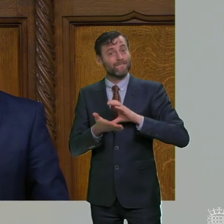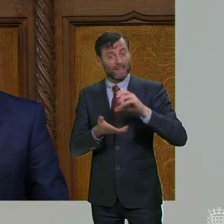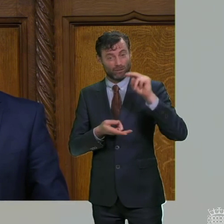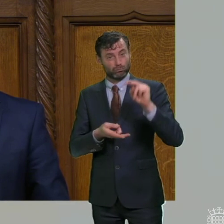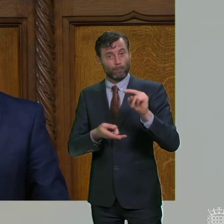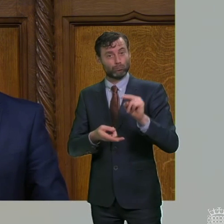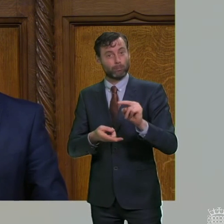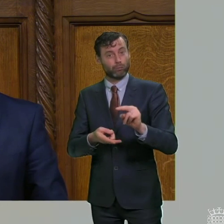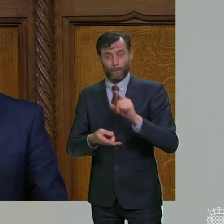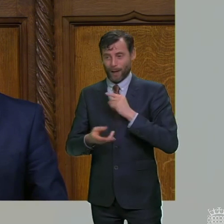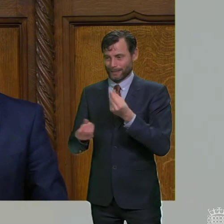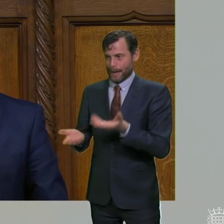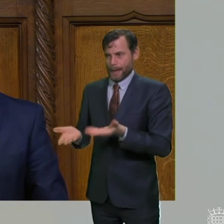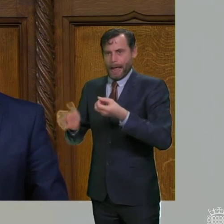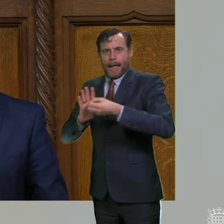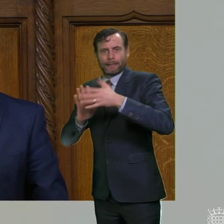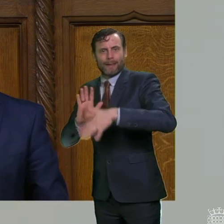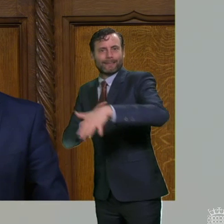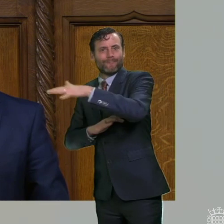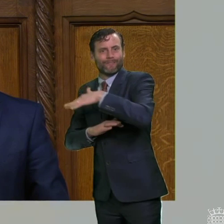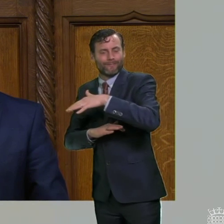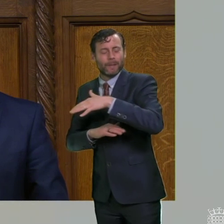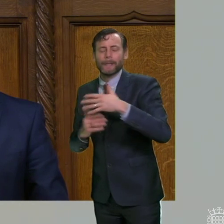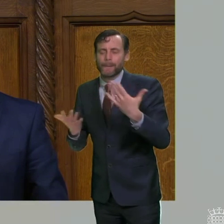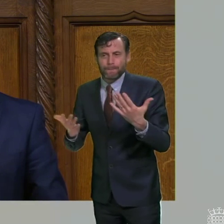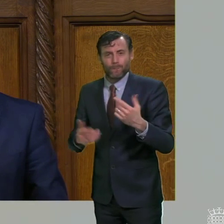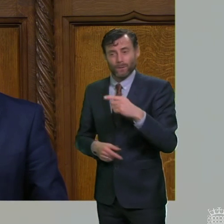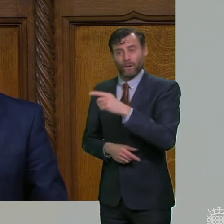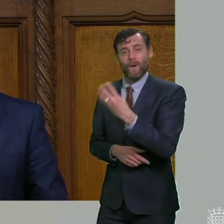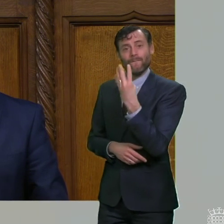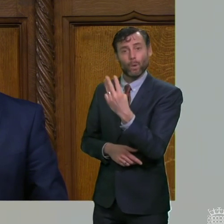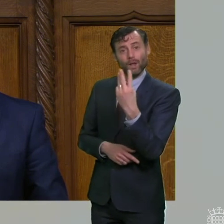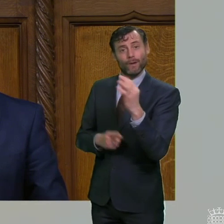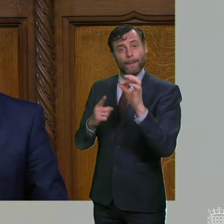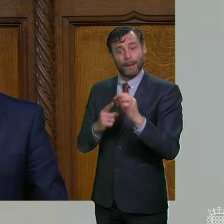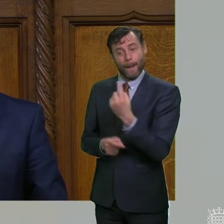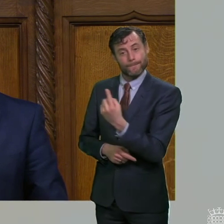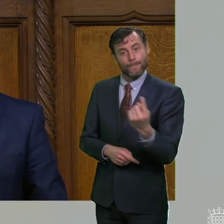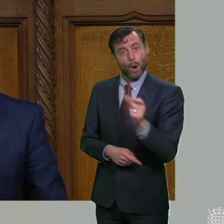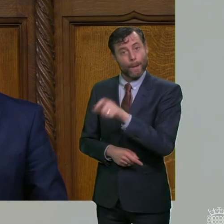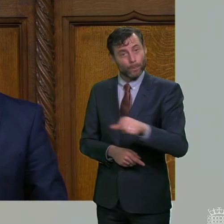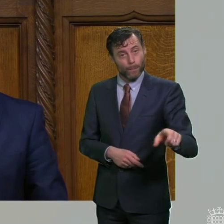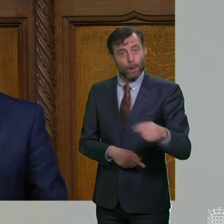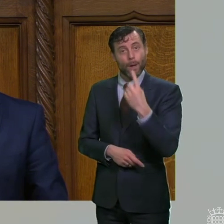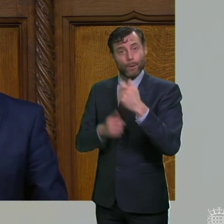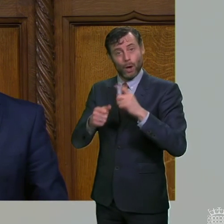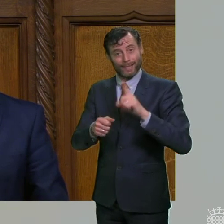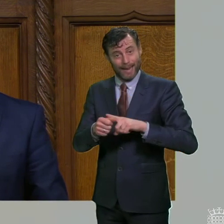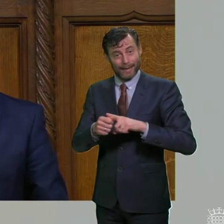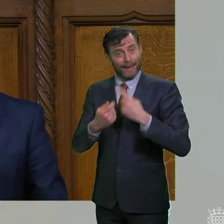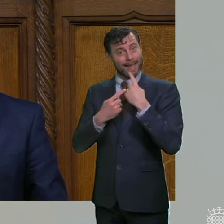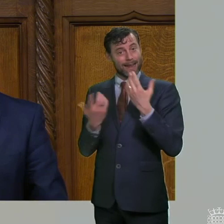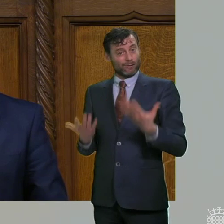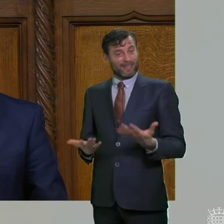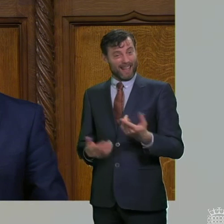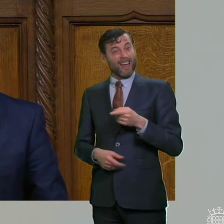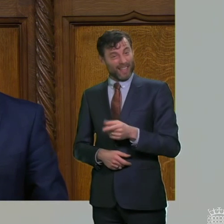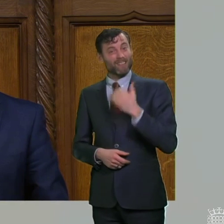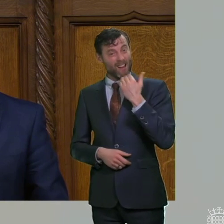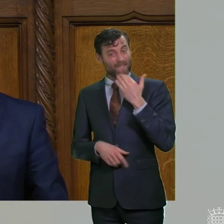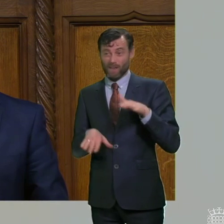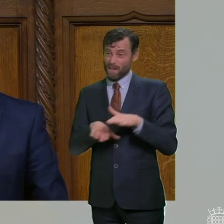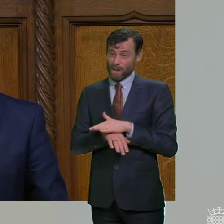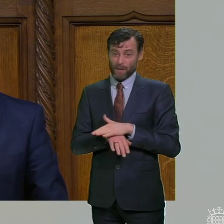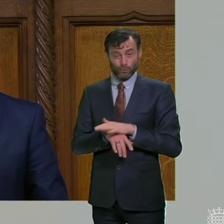Given that, does the Prime Minister believe that the 43 pence per pupil per day announced today really cuts it?